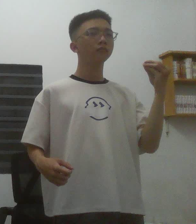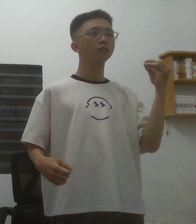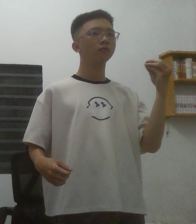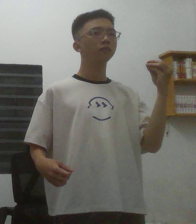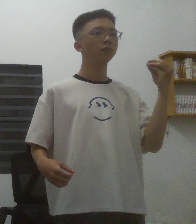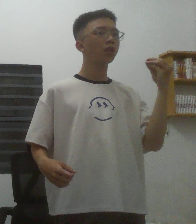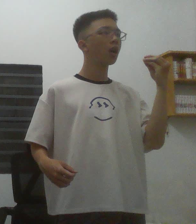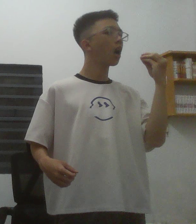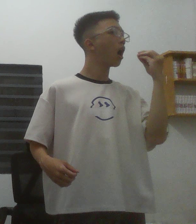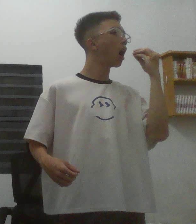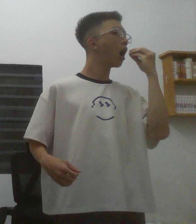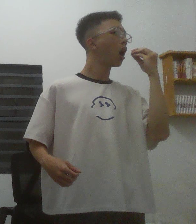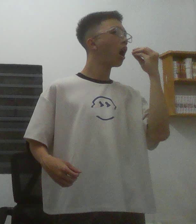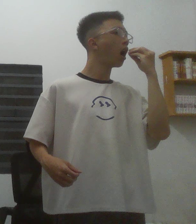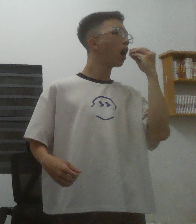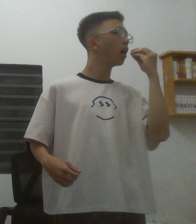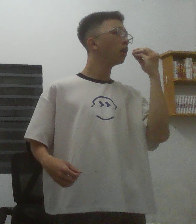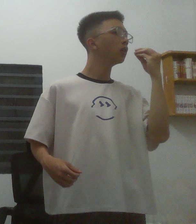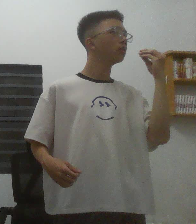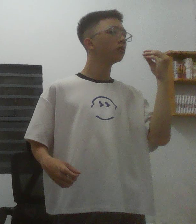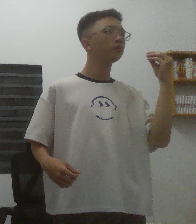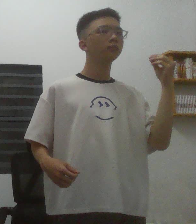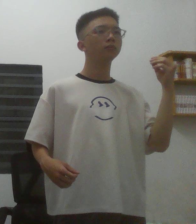an